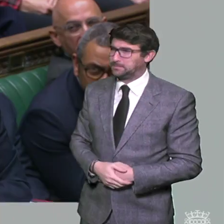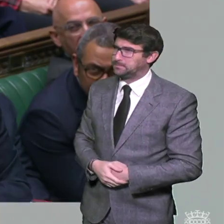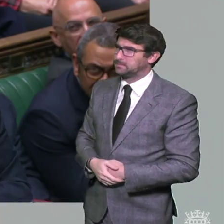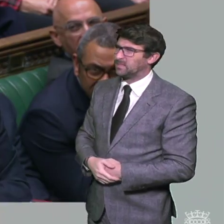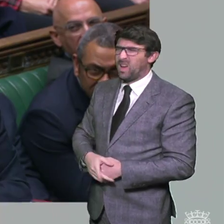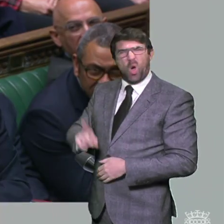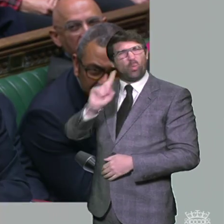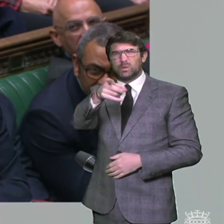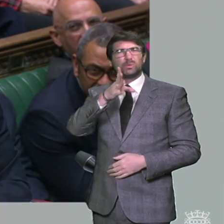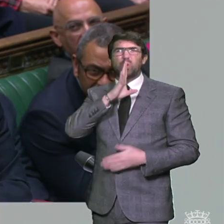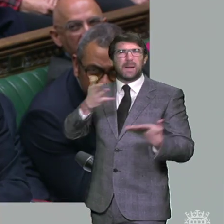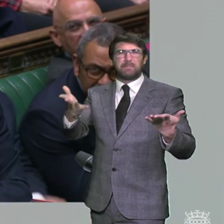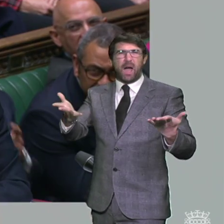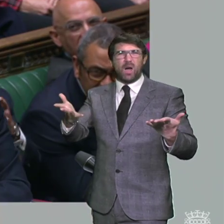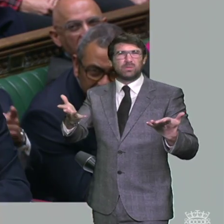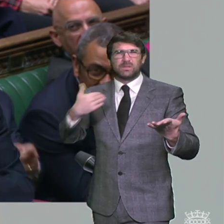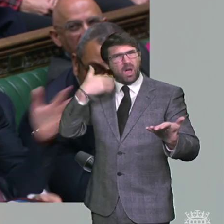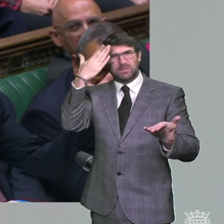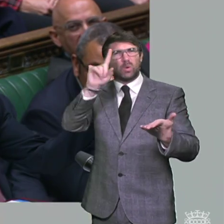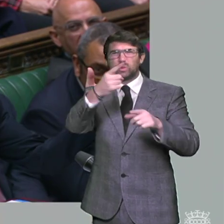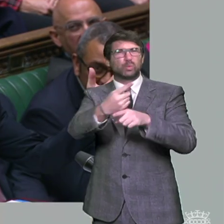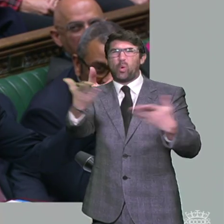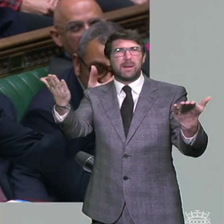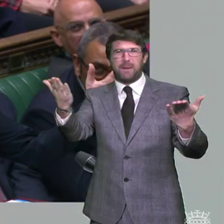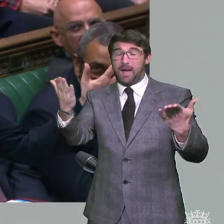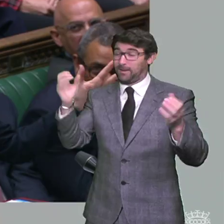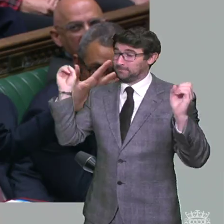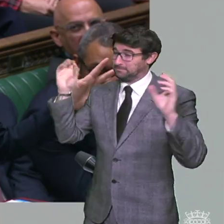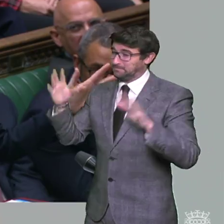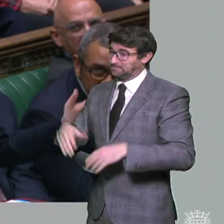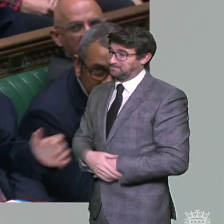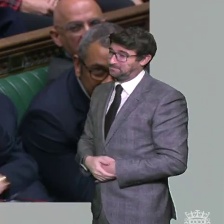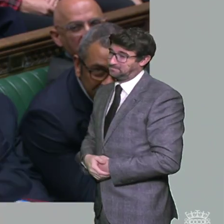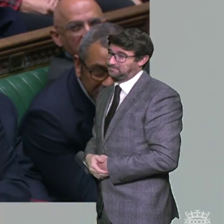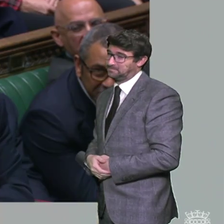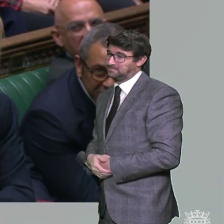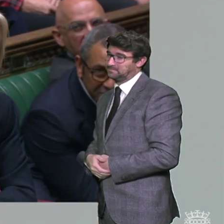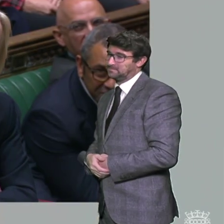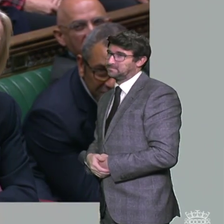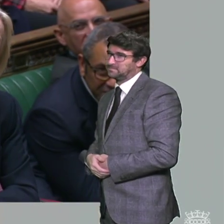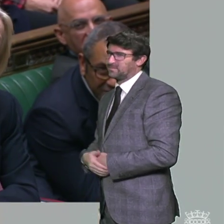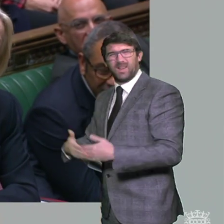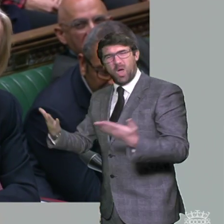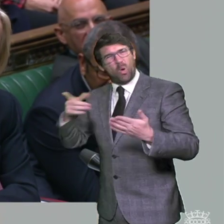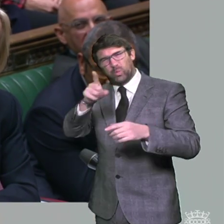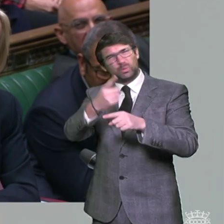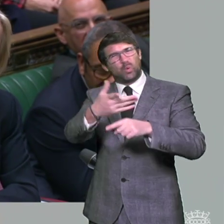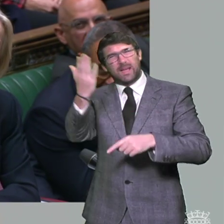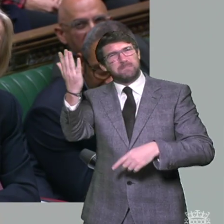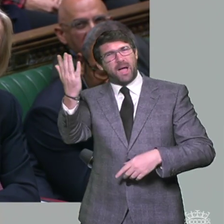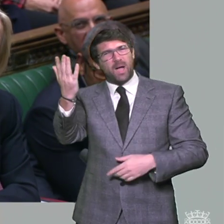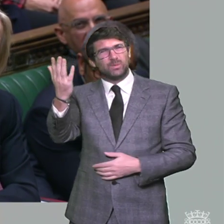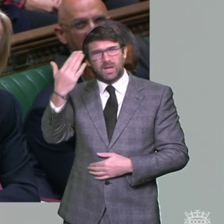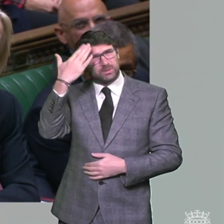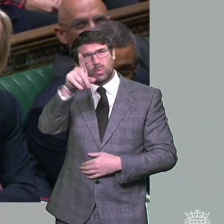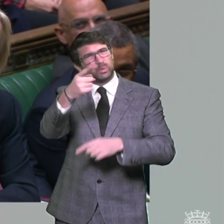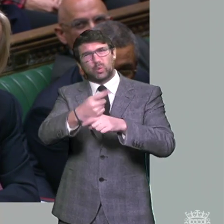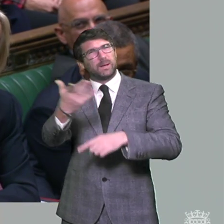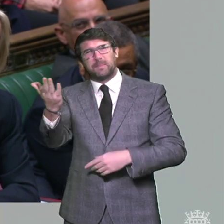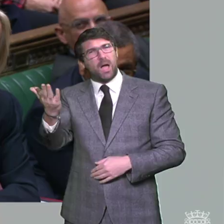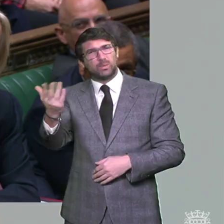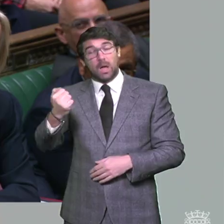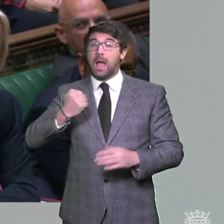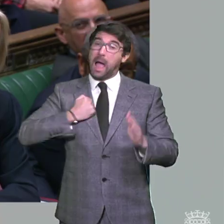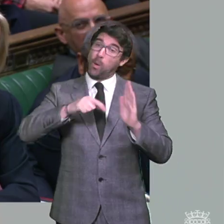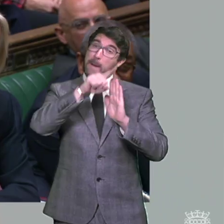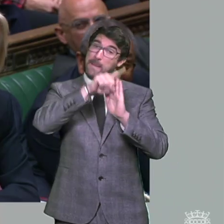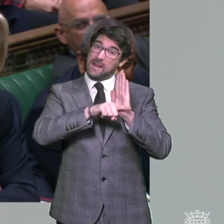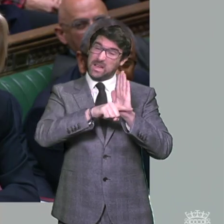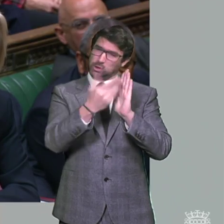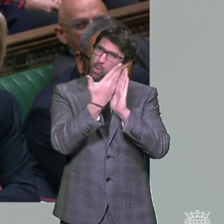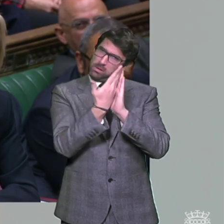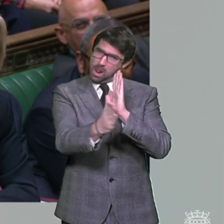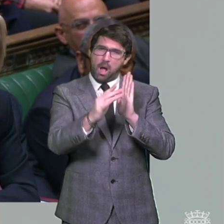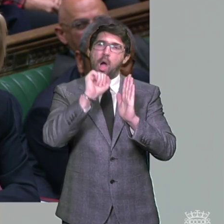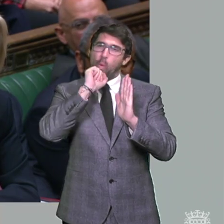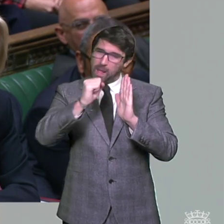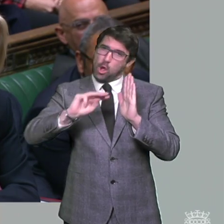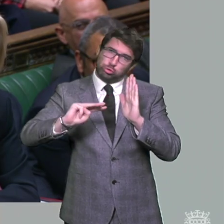We have been clear in our manifesto that we will maintain the triple lock.